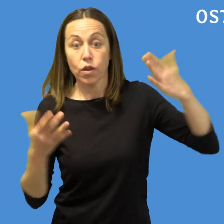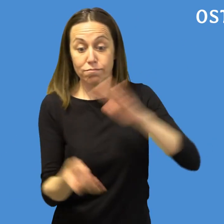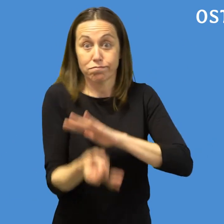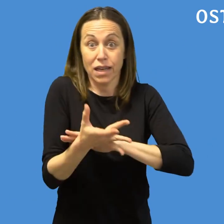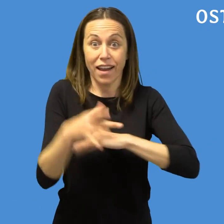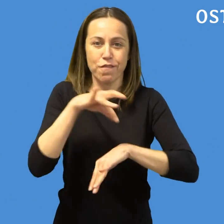crear